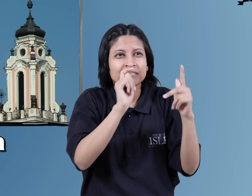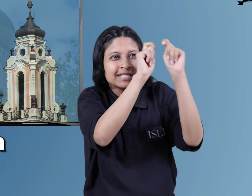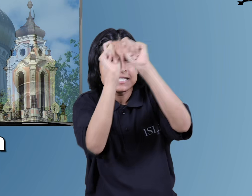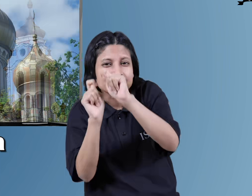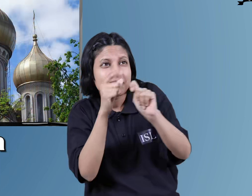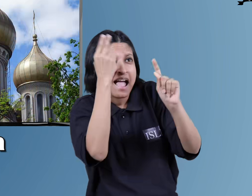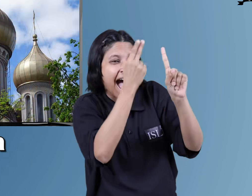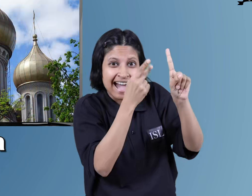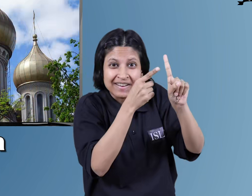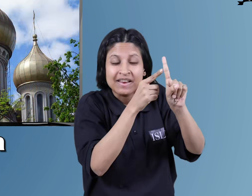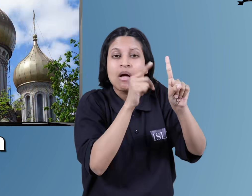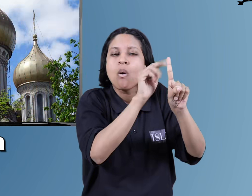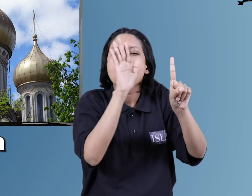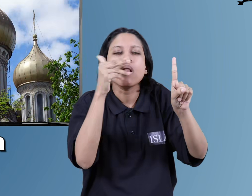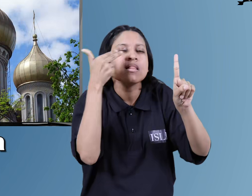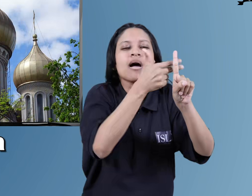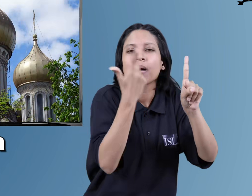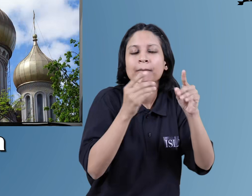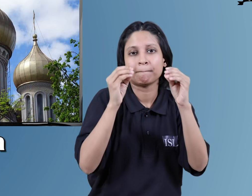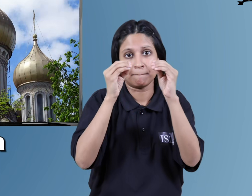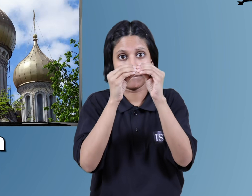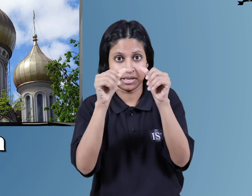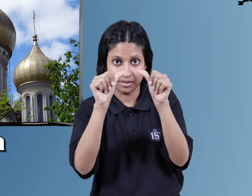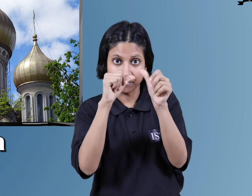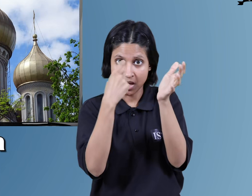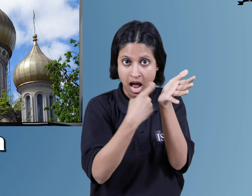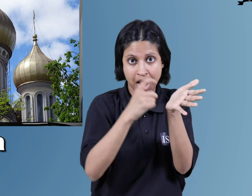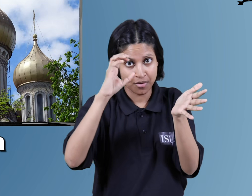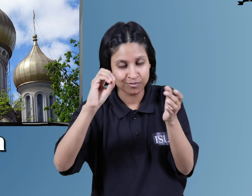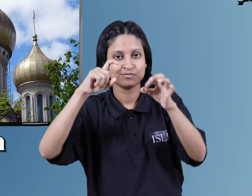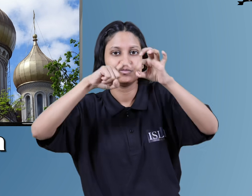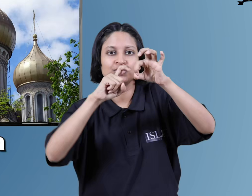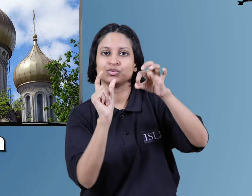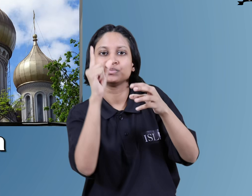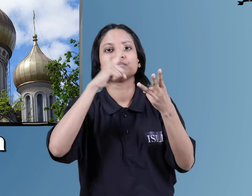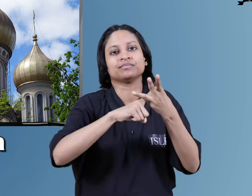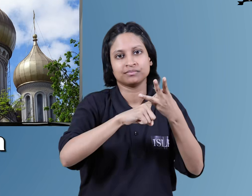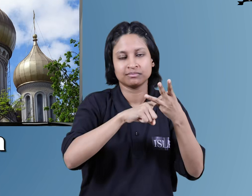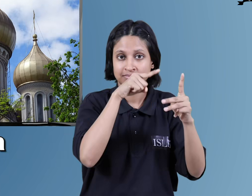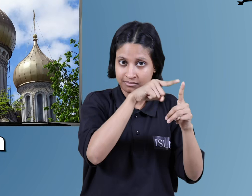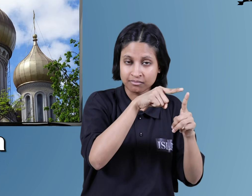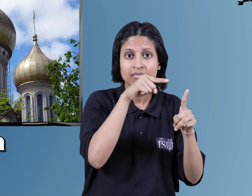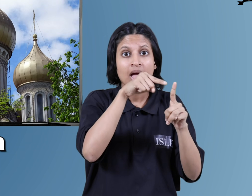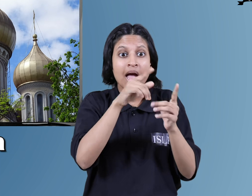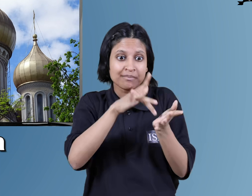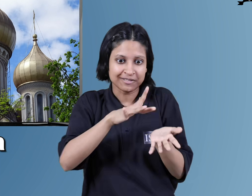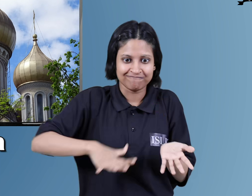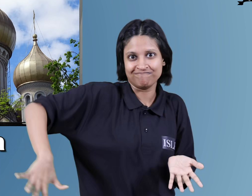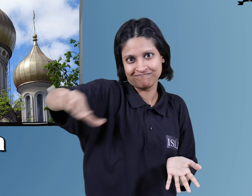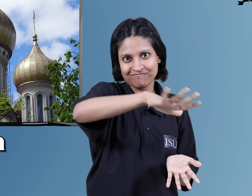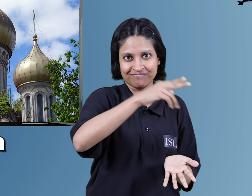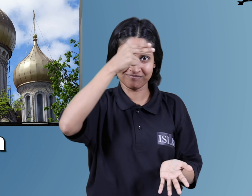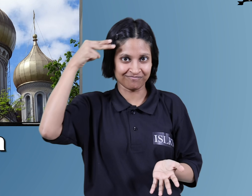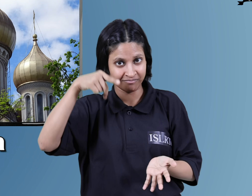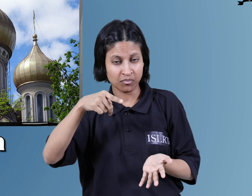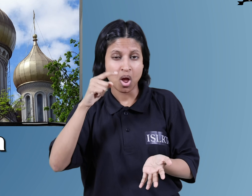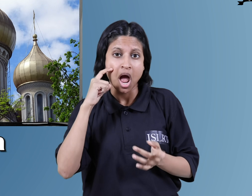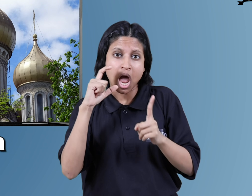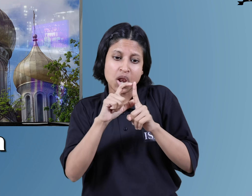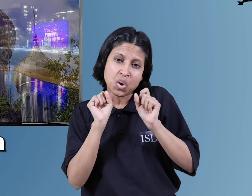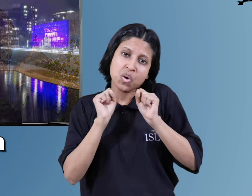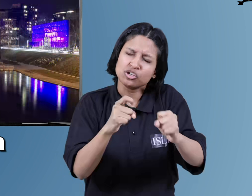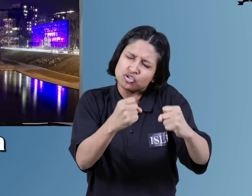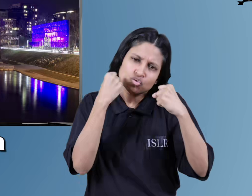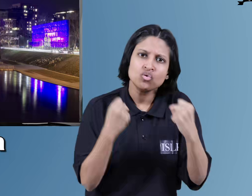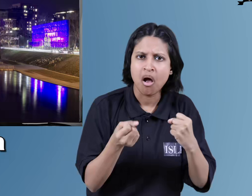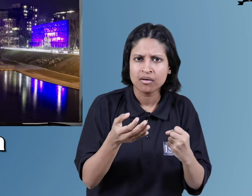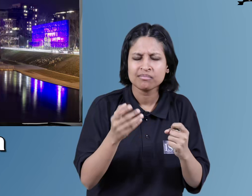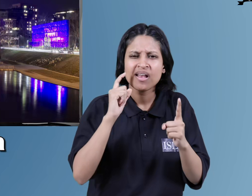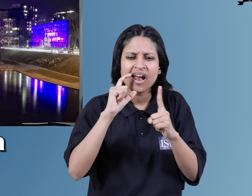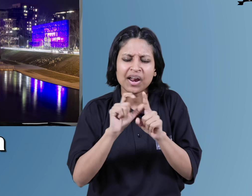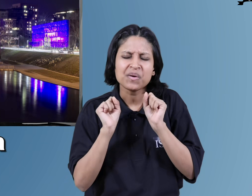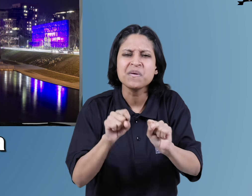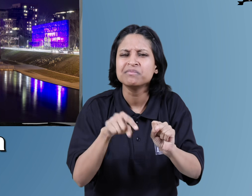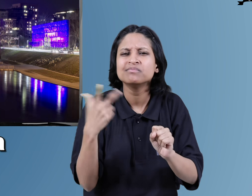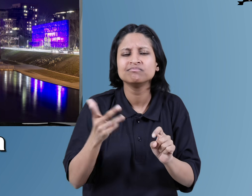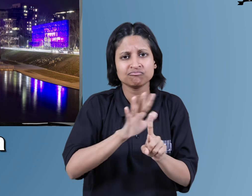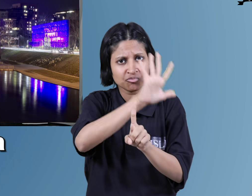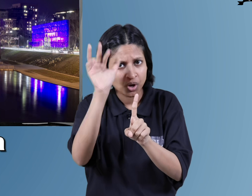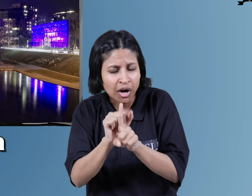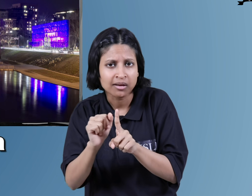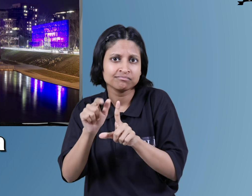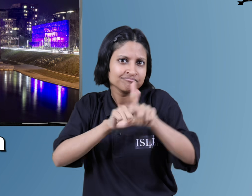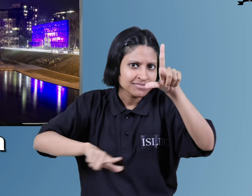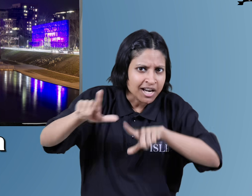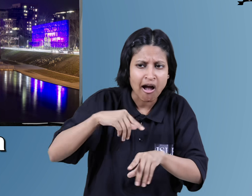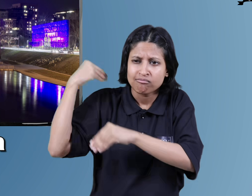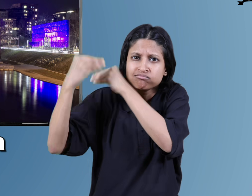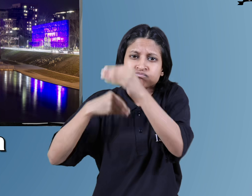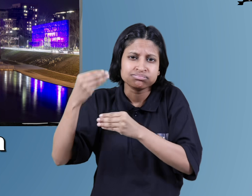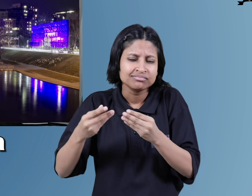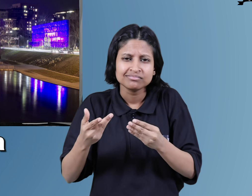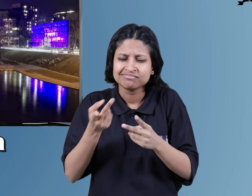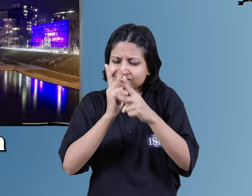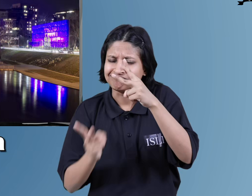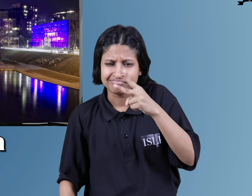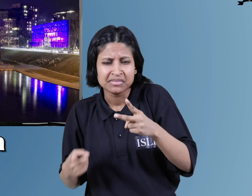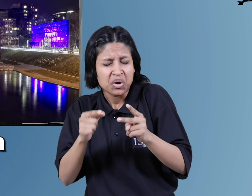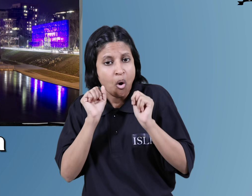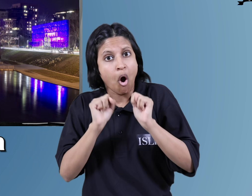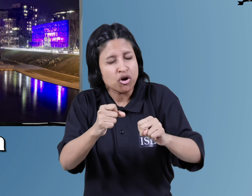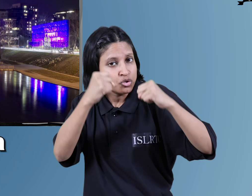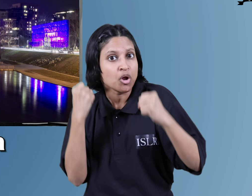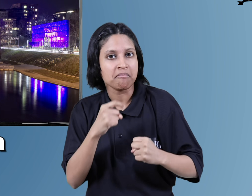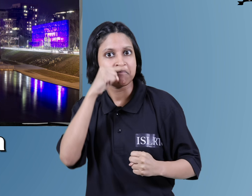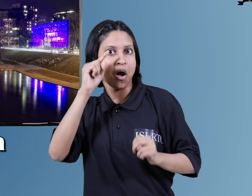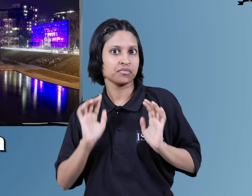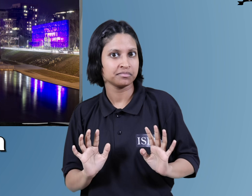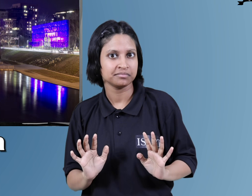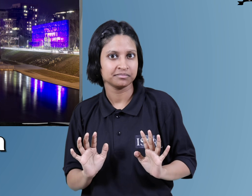baroque architecture, and strong national identity, For example, their culture, language, tradition, etc.